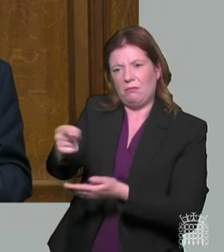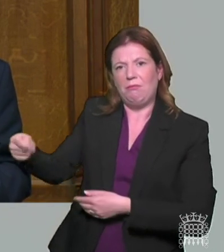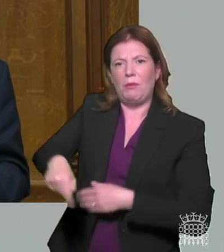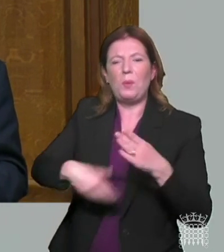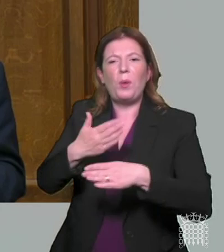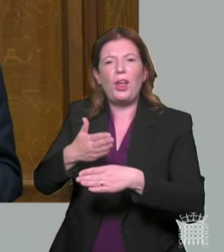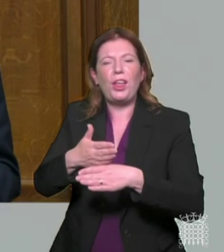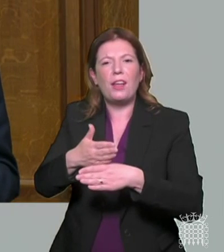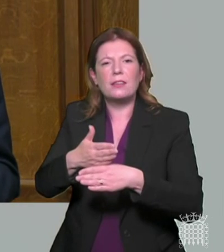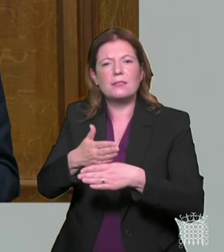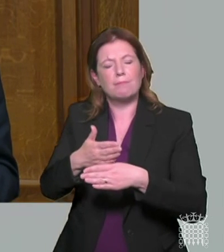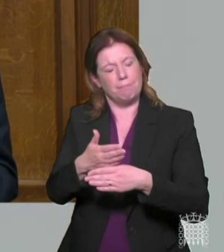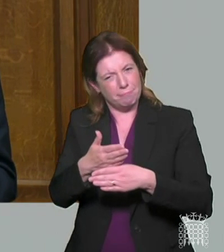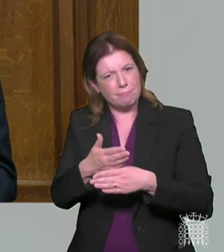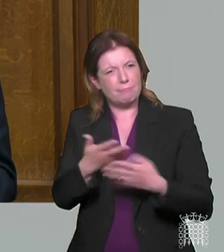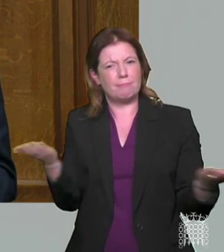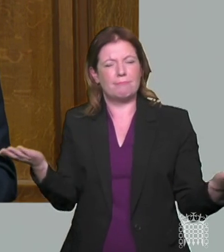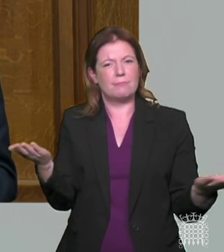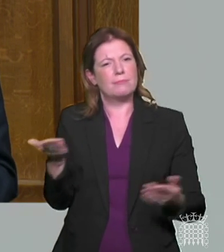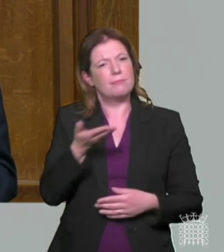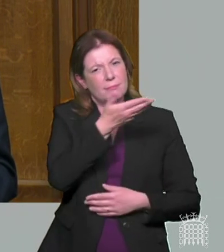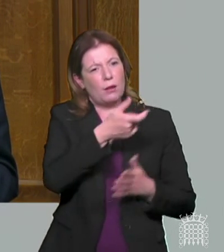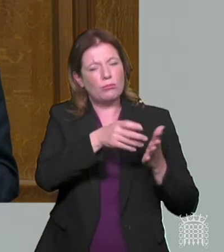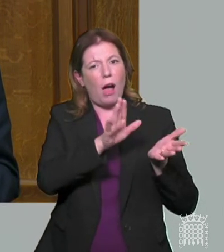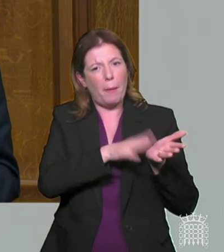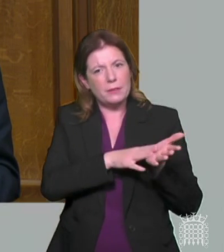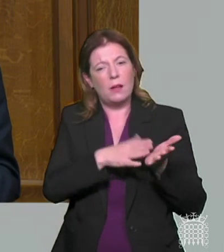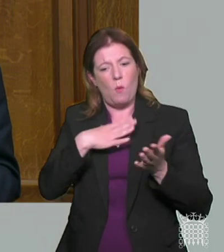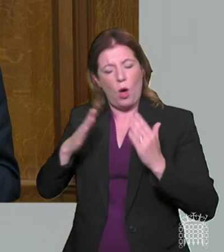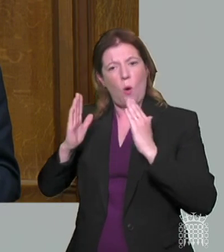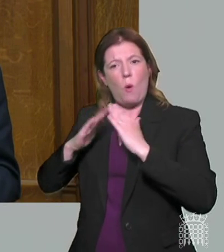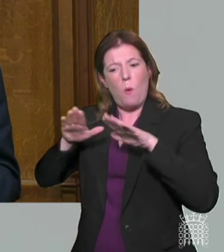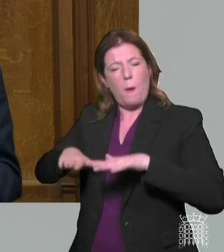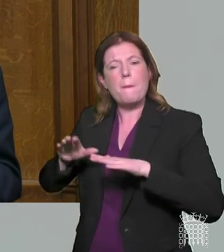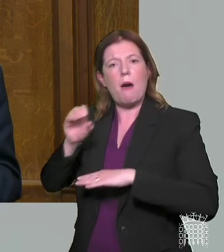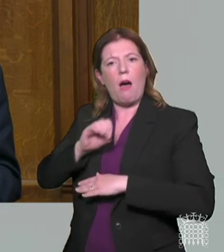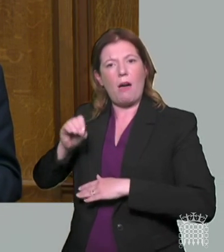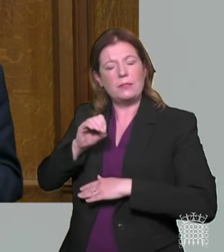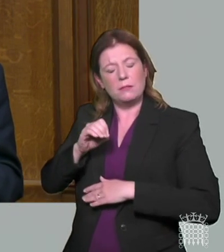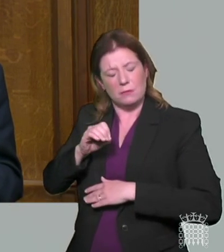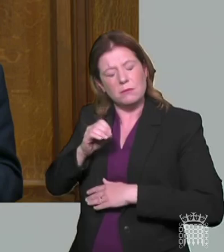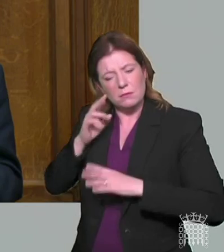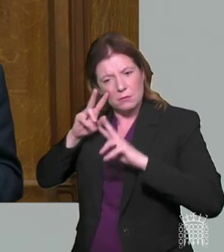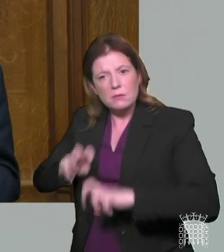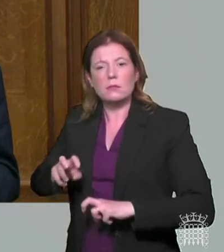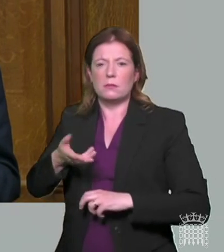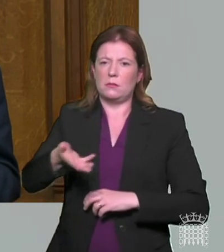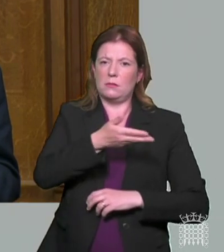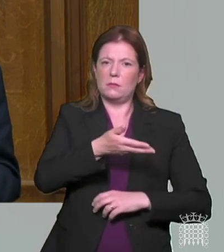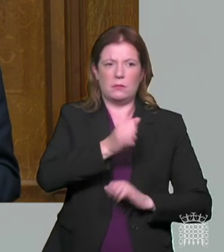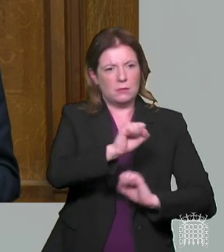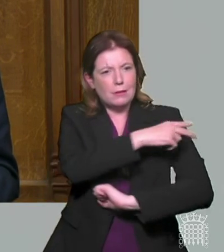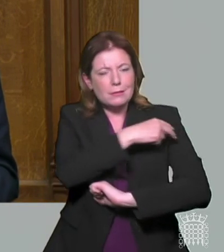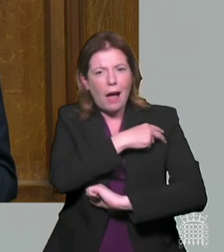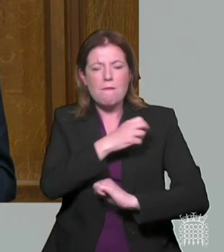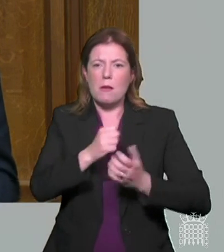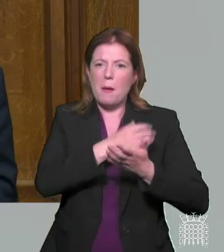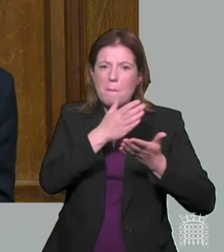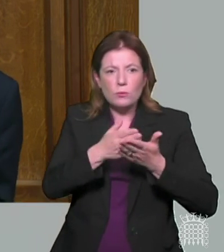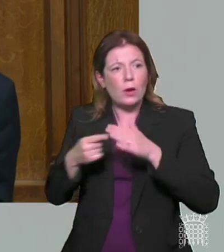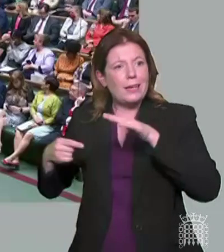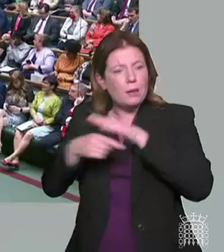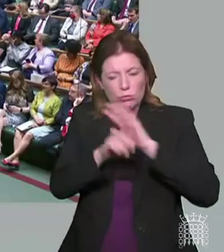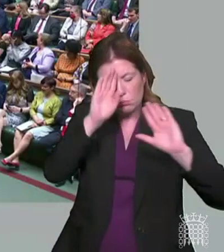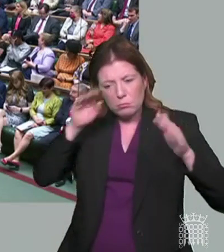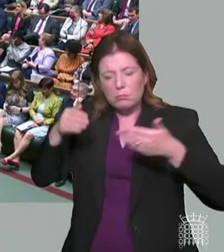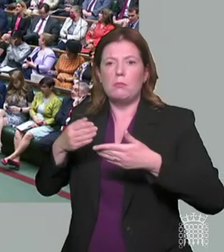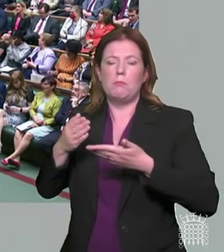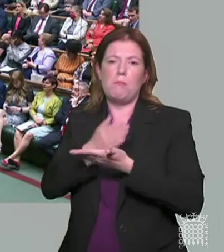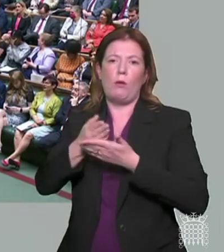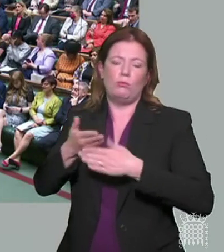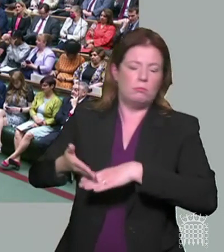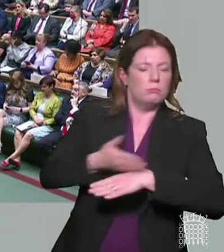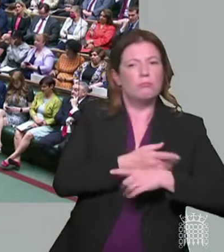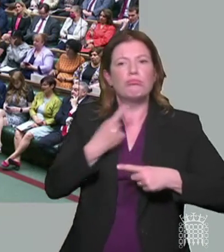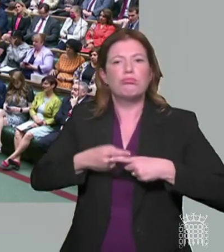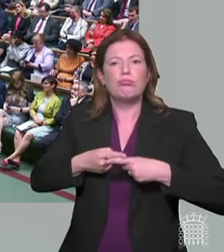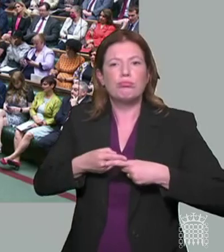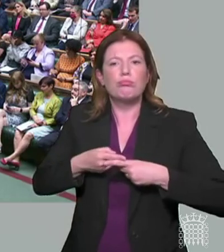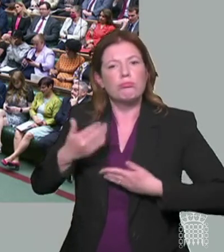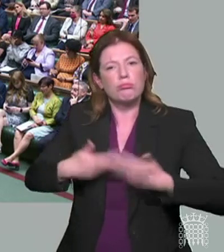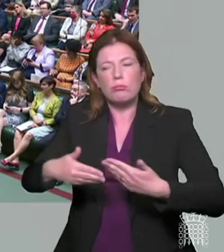Will the Prime Minister personally look into this issue and instruct his Ministers and civil servants to give our constituents the attention they deserve?